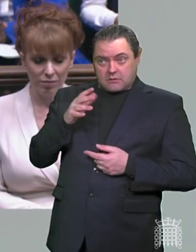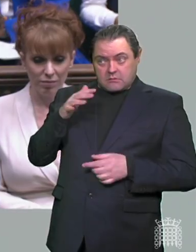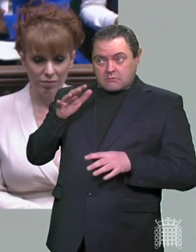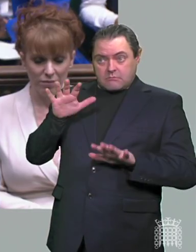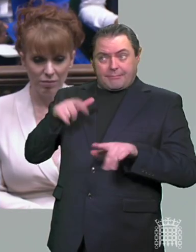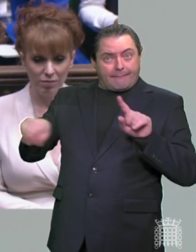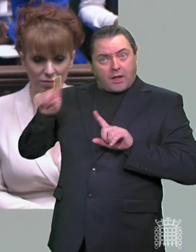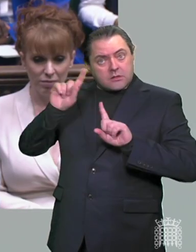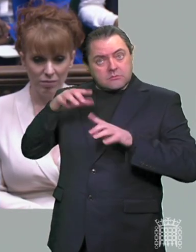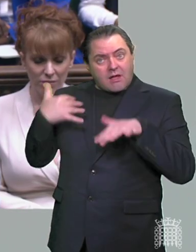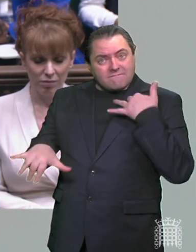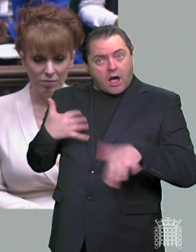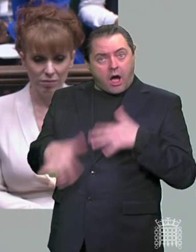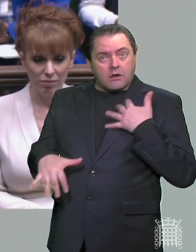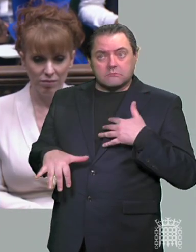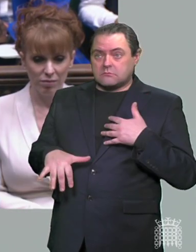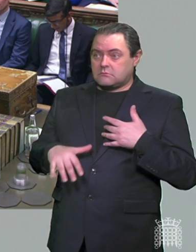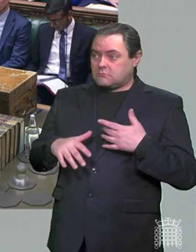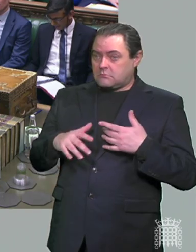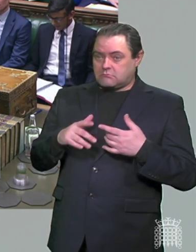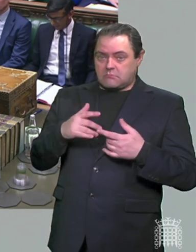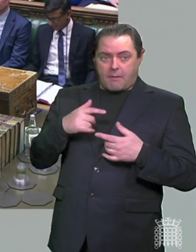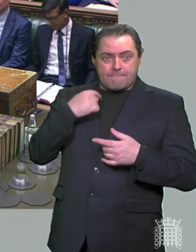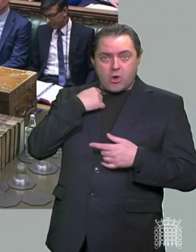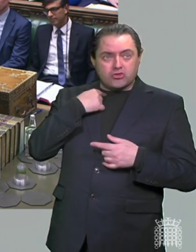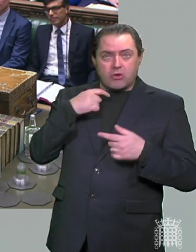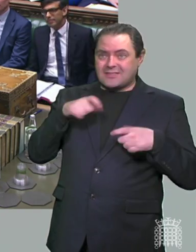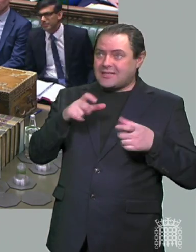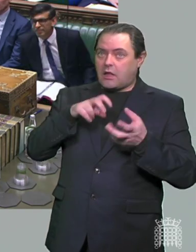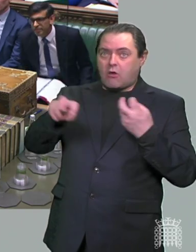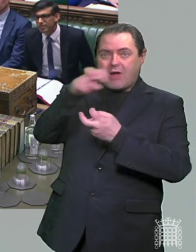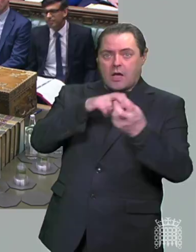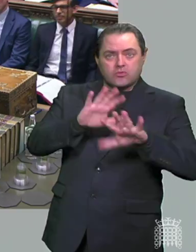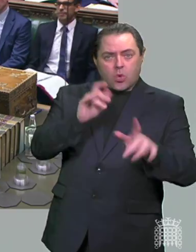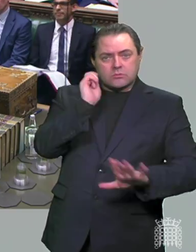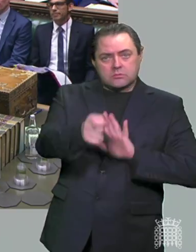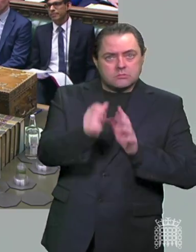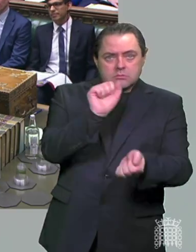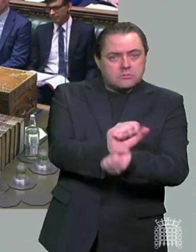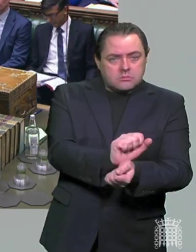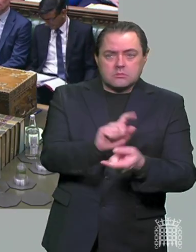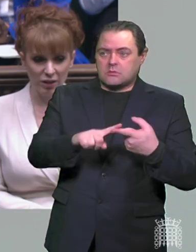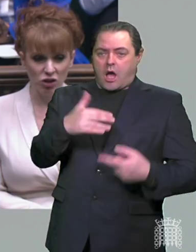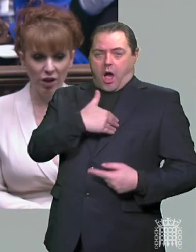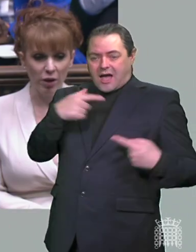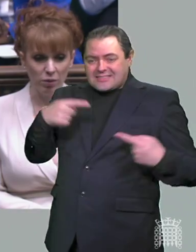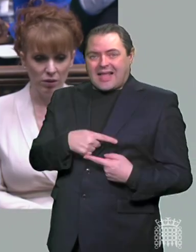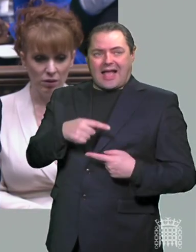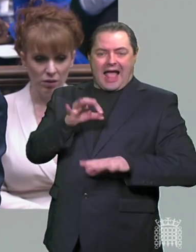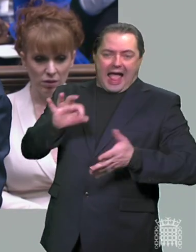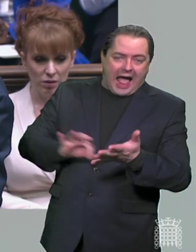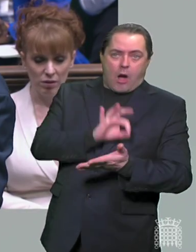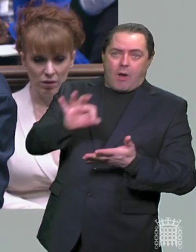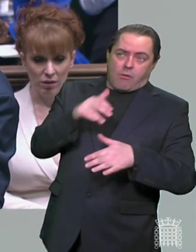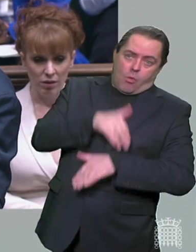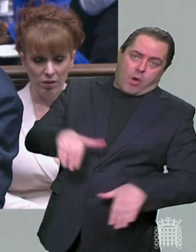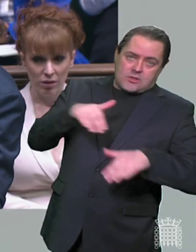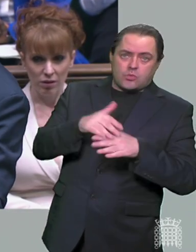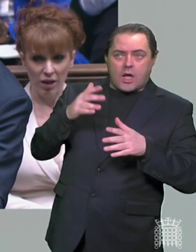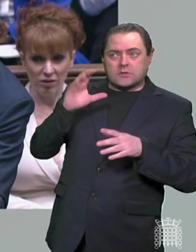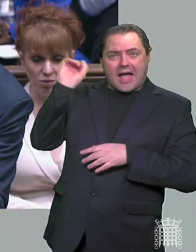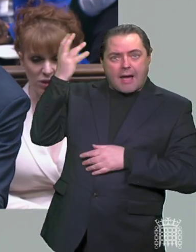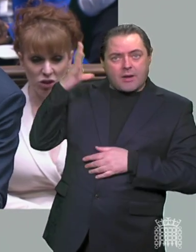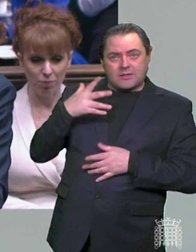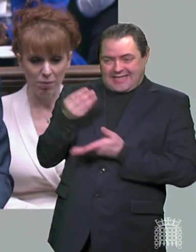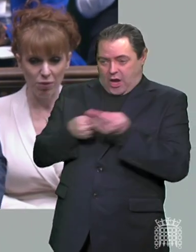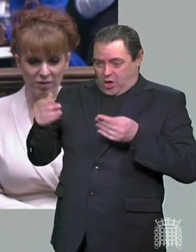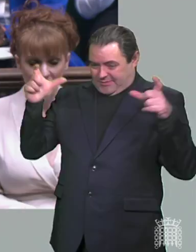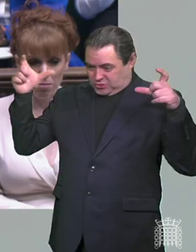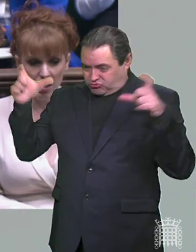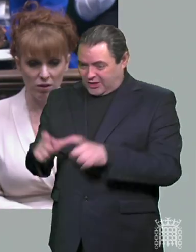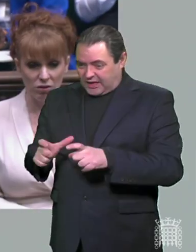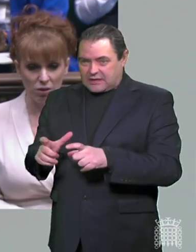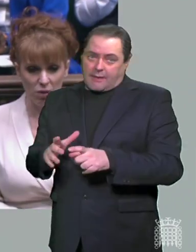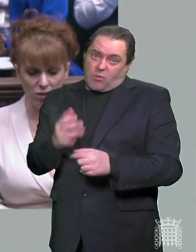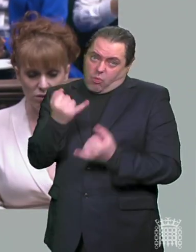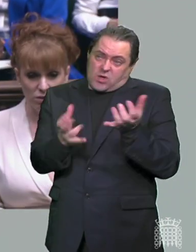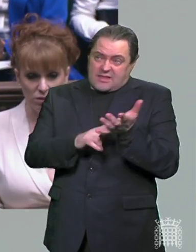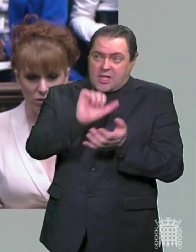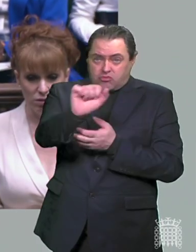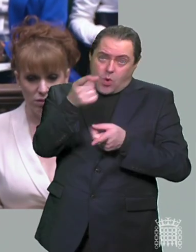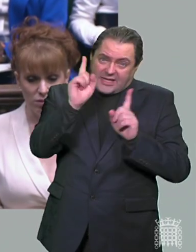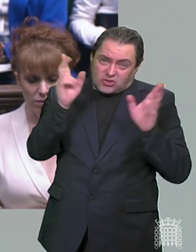We have a justice system letting murderers walk the streets, heart attack victims waiting hours for an ambulance, and an economy that is shrinking quicker than the his leadership.